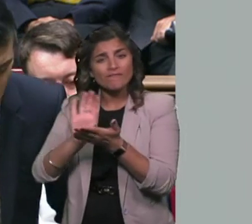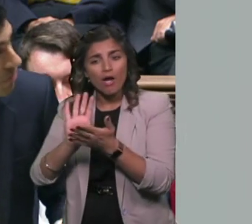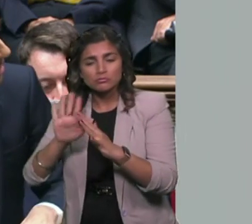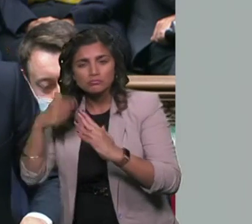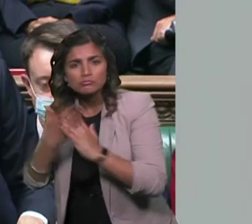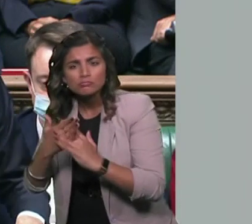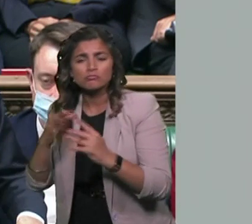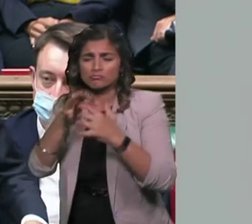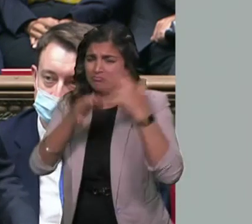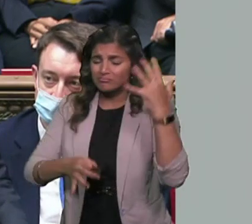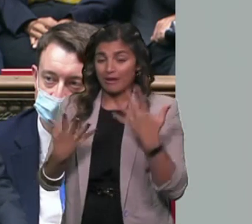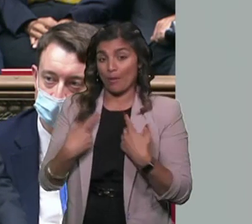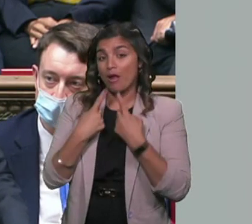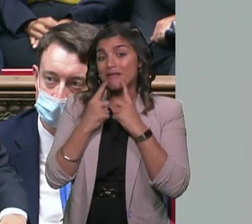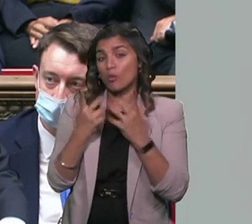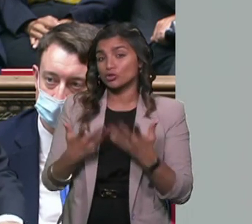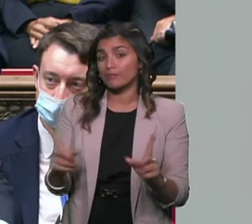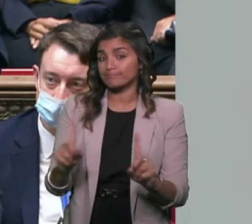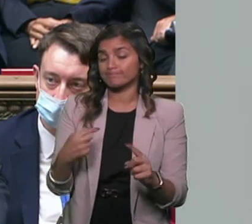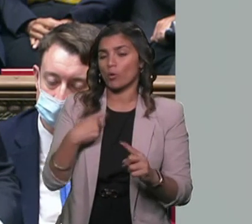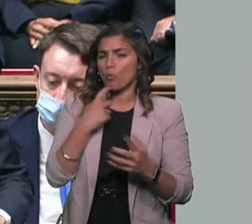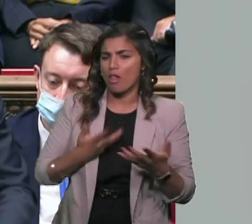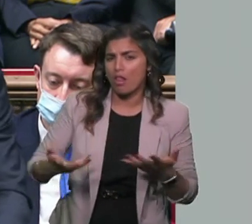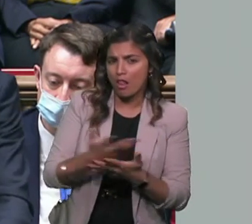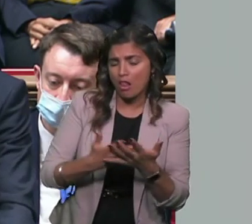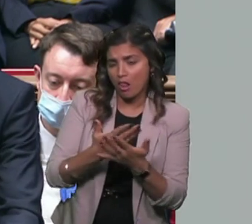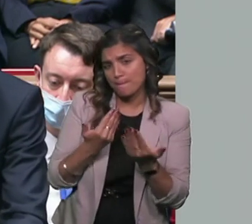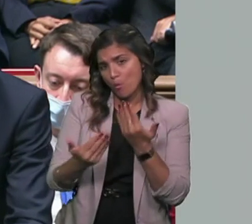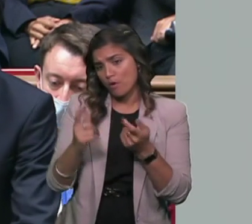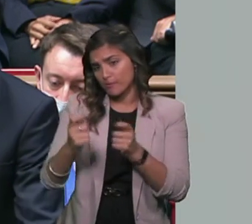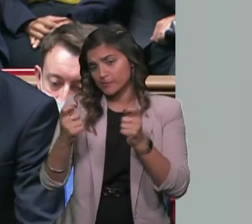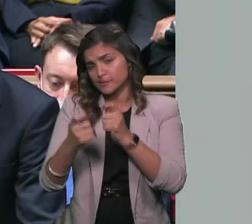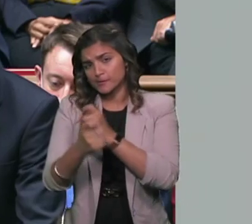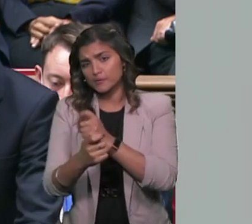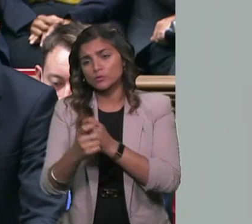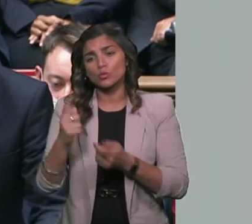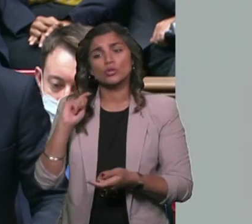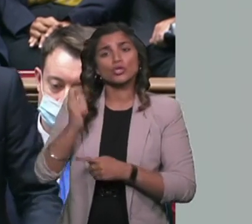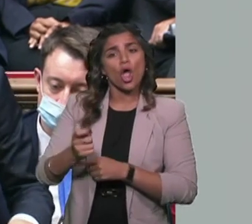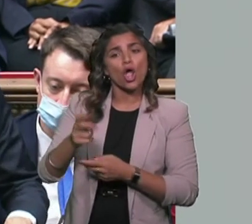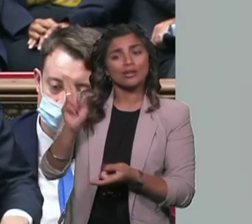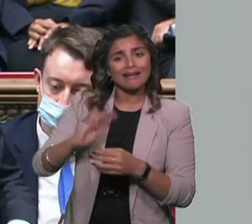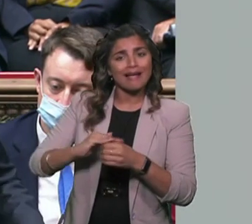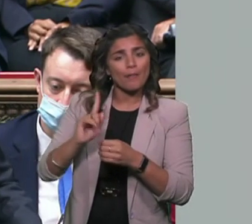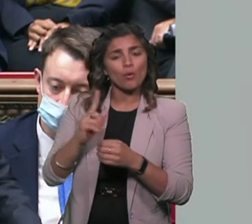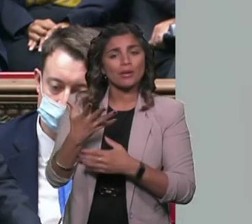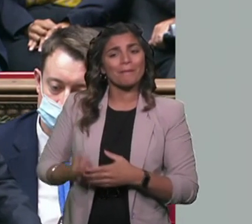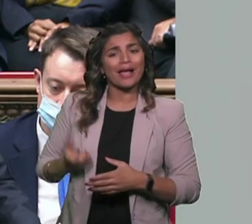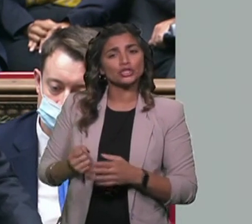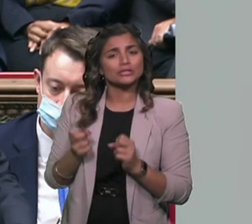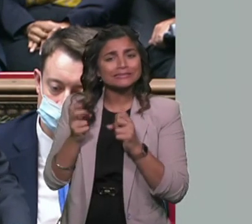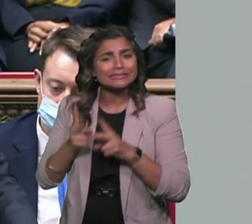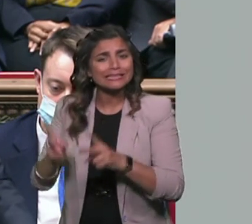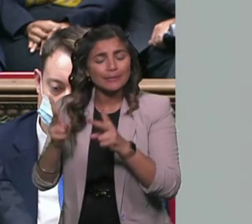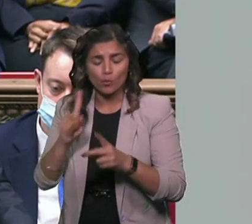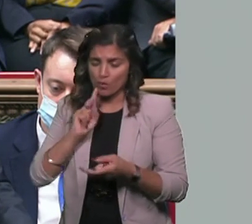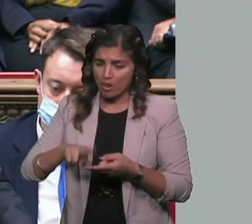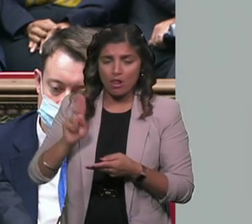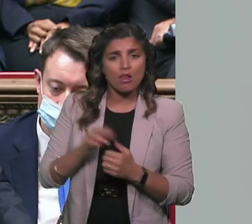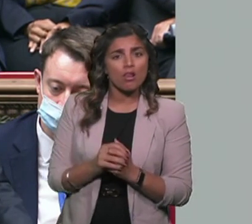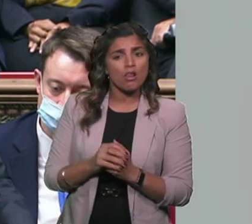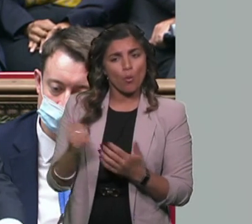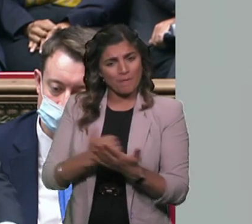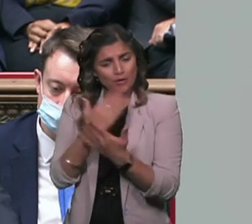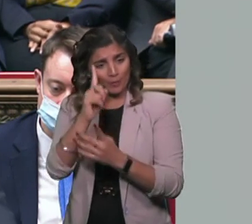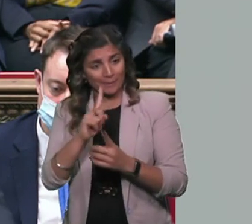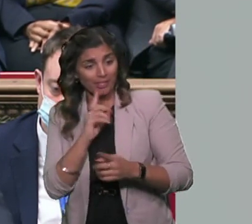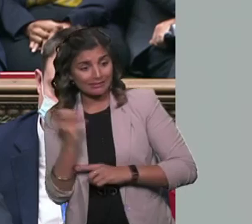It is why I am announcing today that we will consult on further changes to the regulatory charge cap for pensions schemes, unlocking institutional investment while protecting savers.